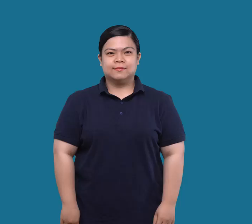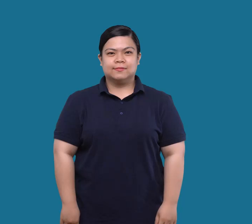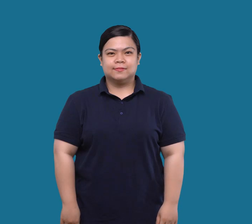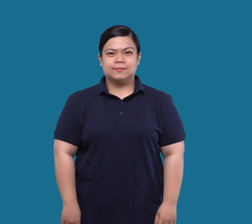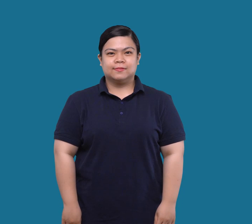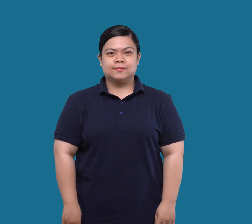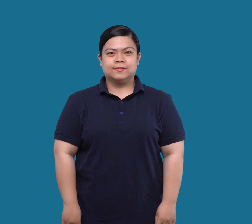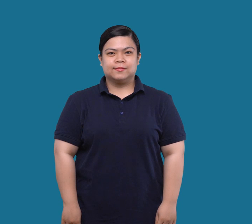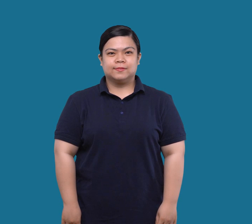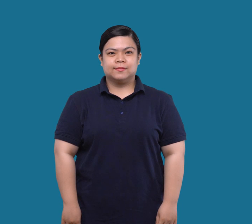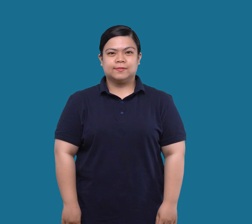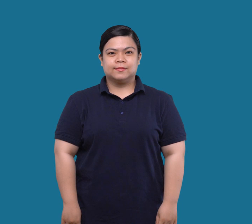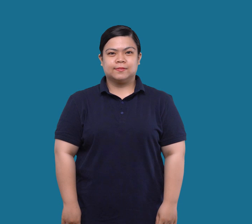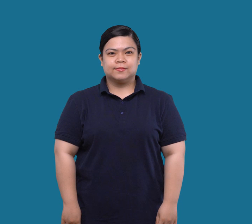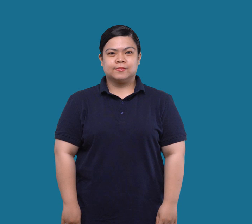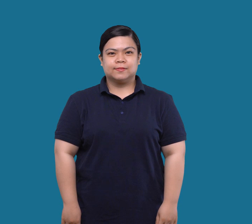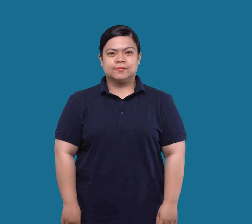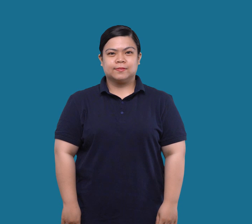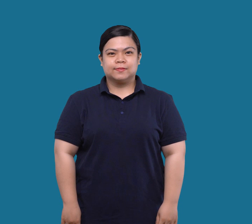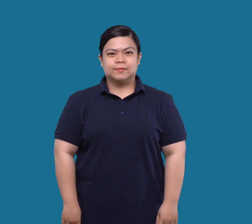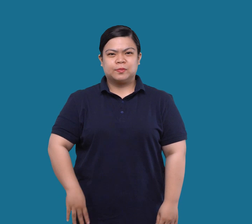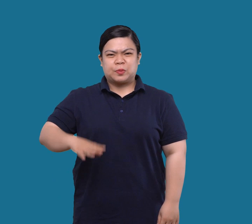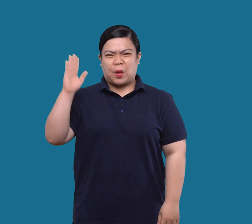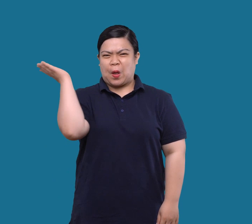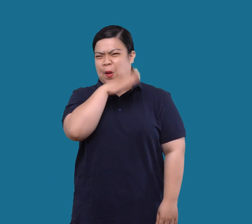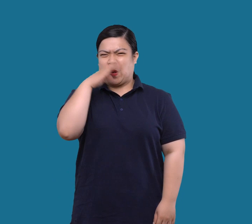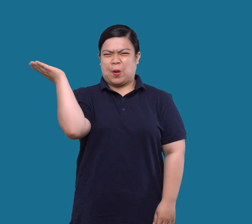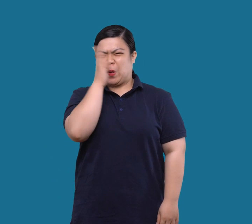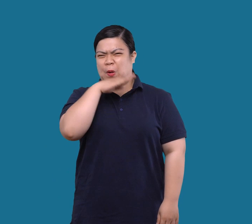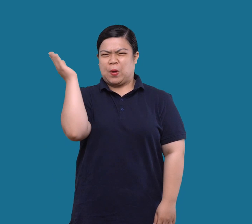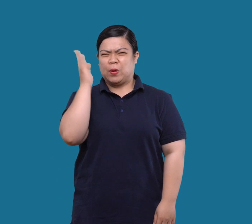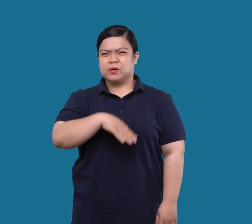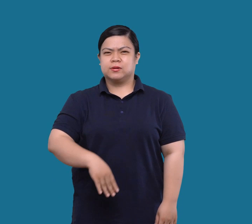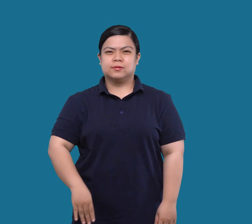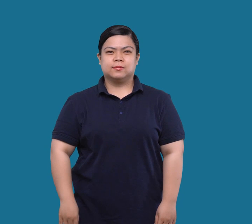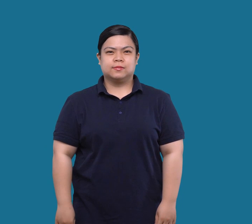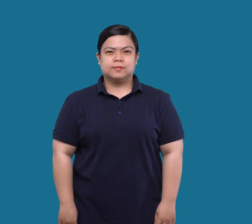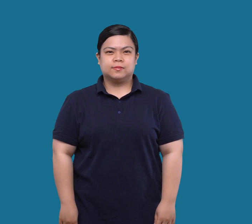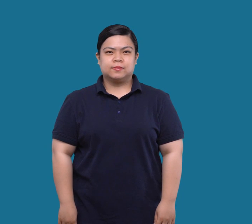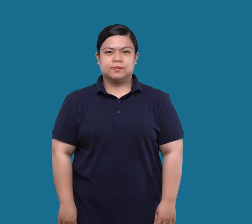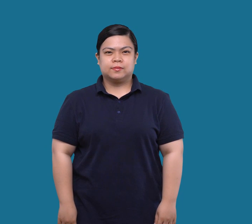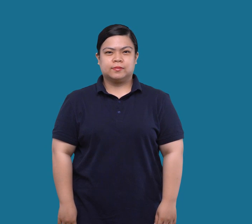hôi